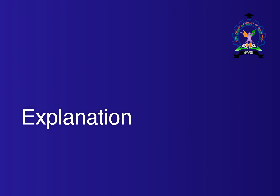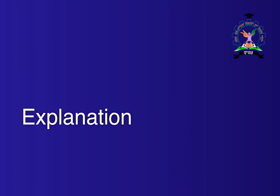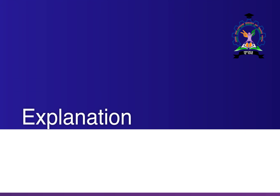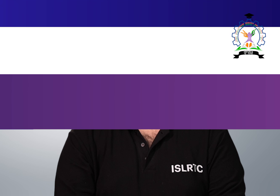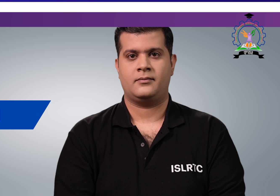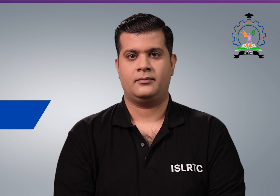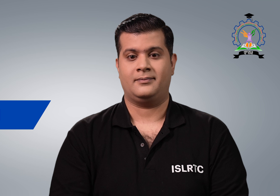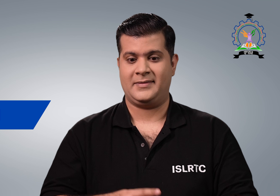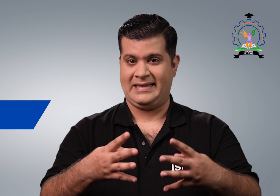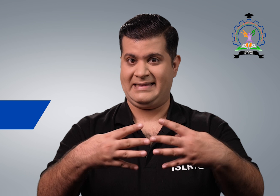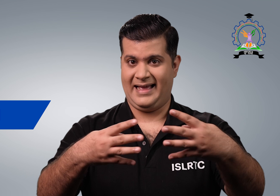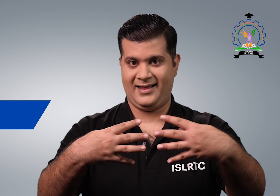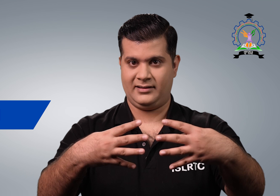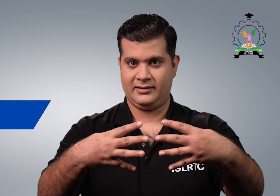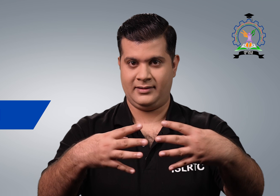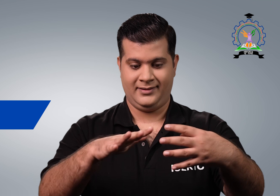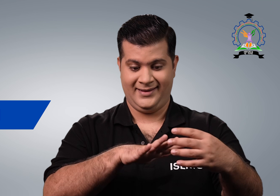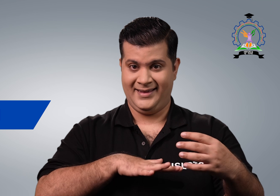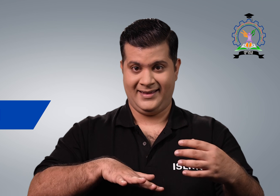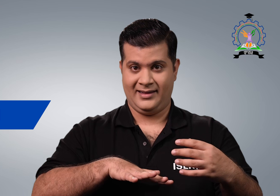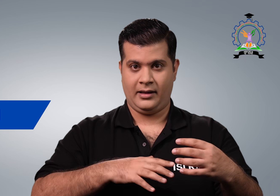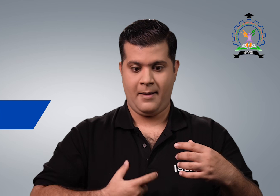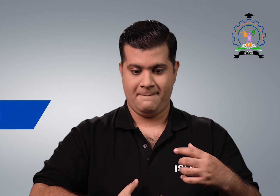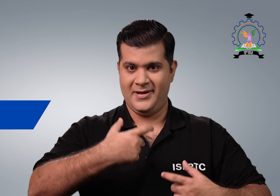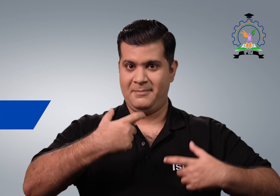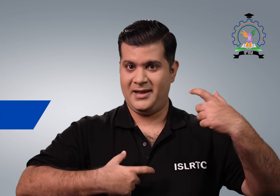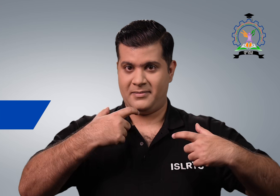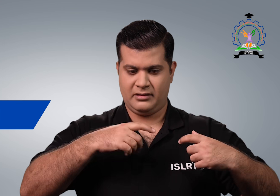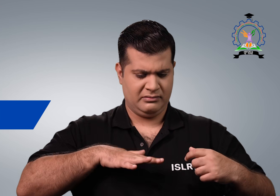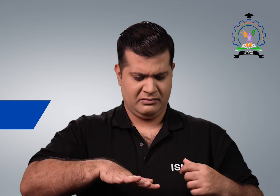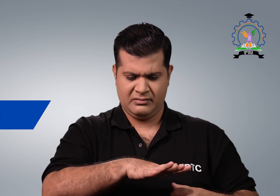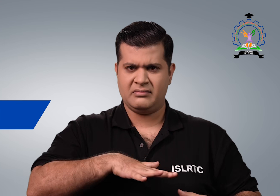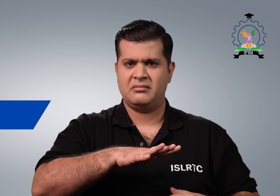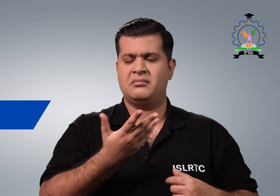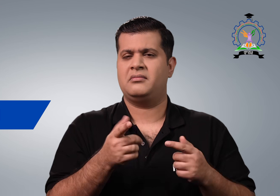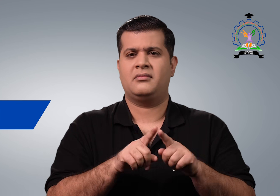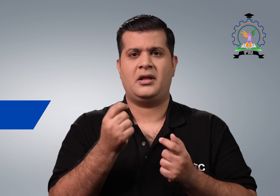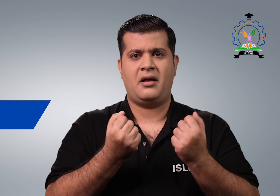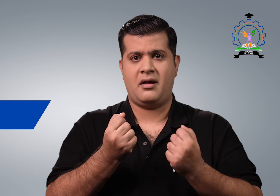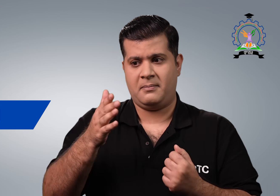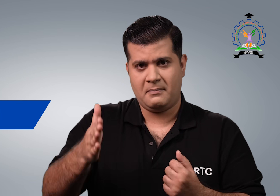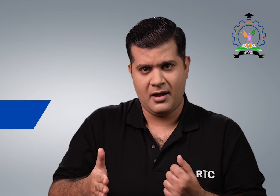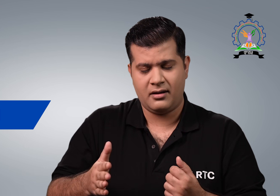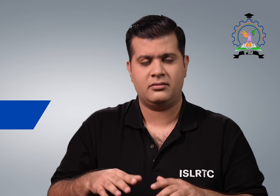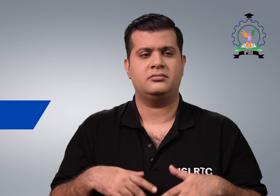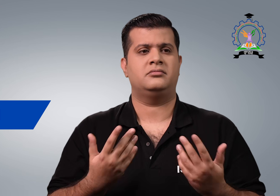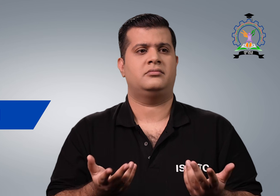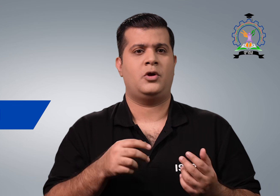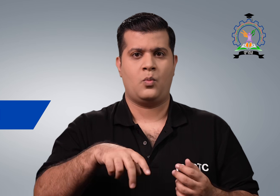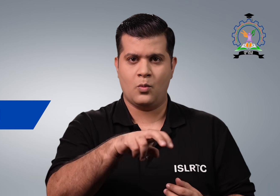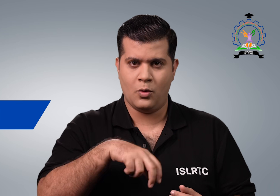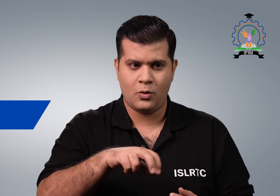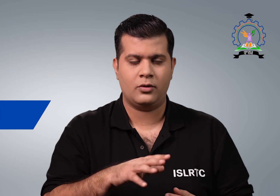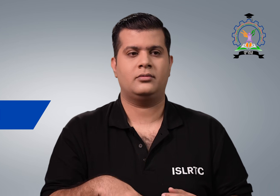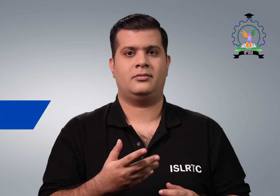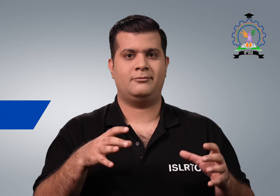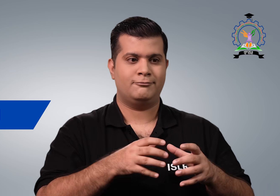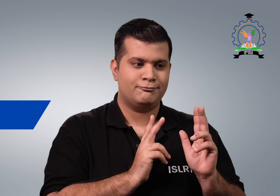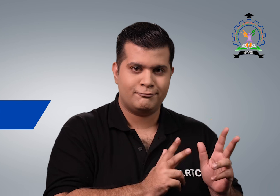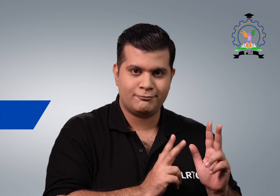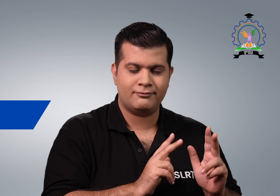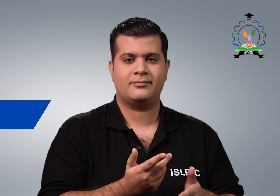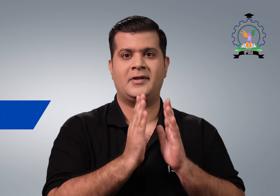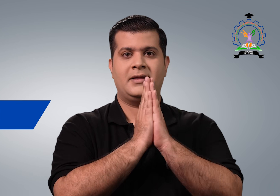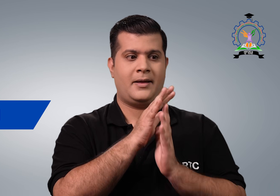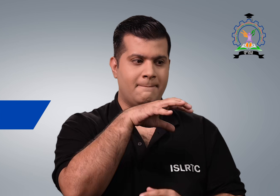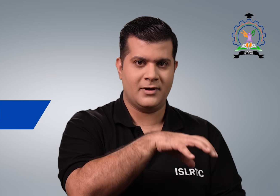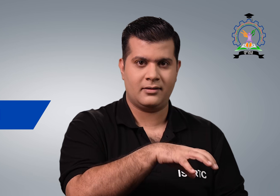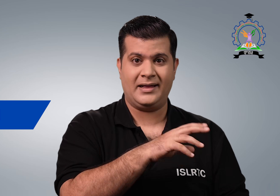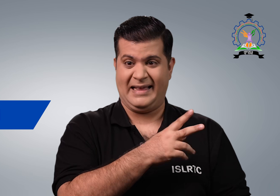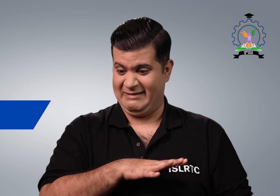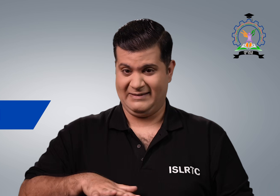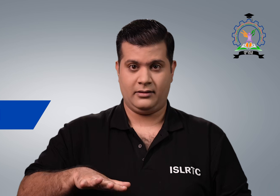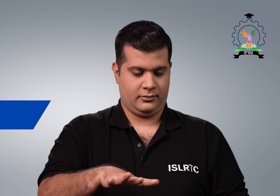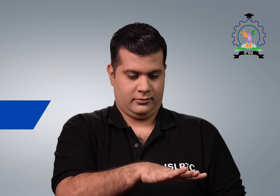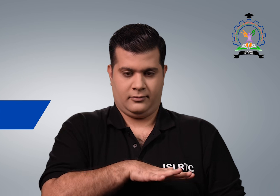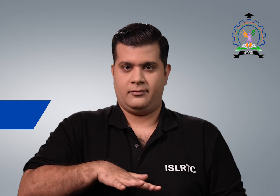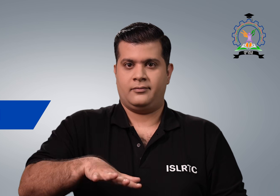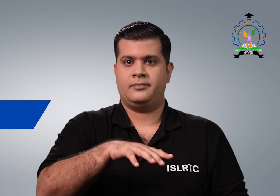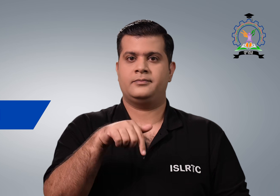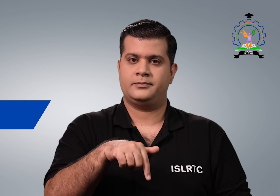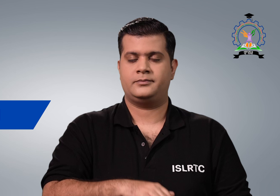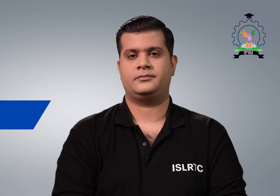The area within a building's gated area is called the compound. The compound can be used for parking, walking, chatting, praying and other activities.